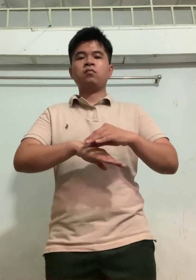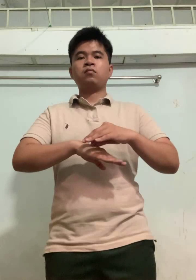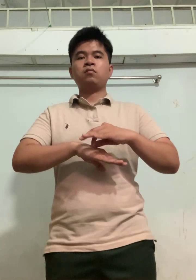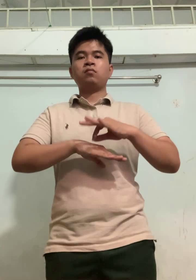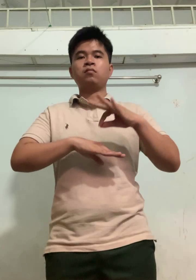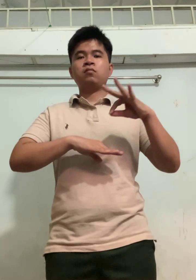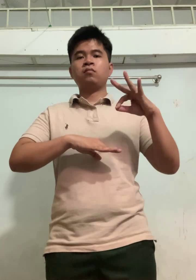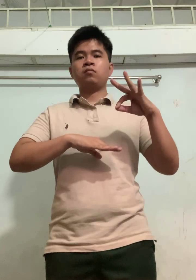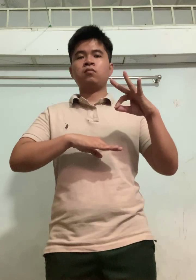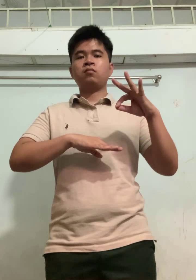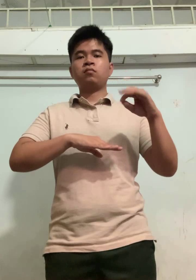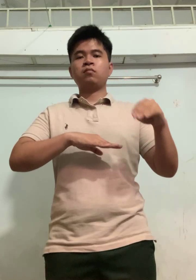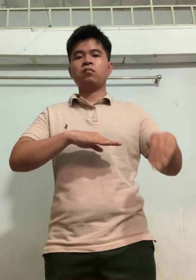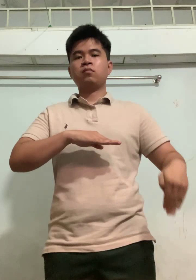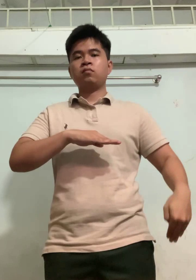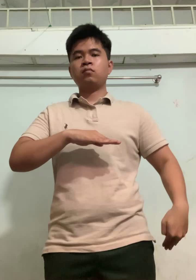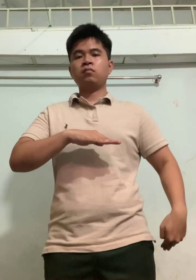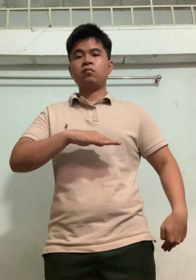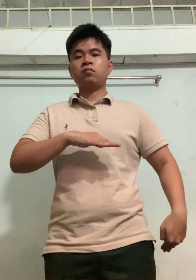tuan sau